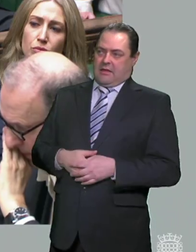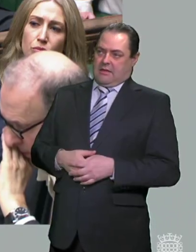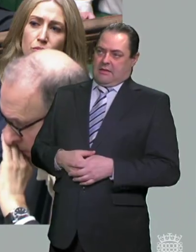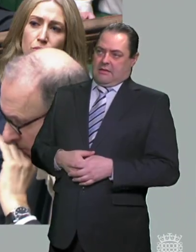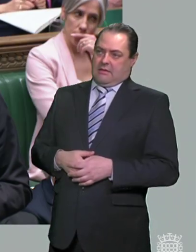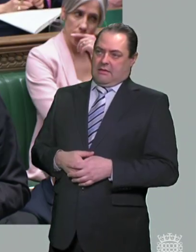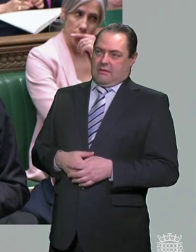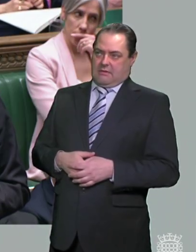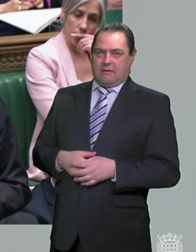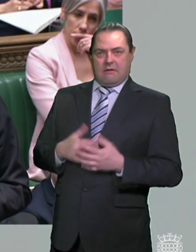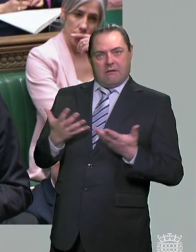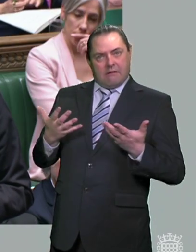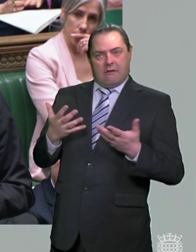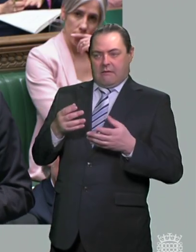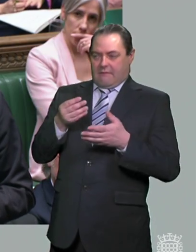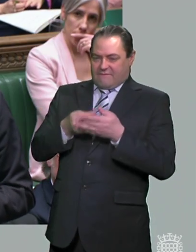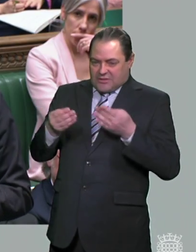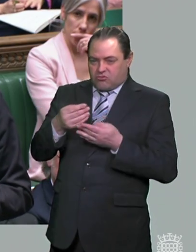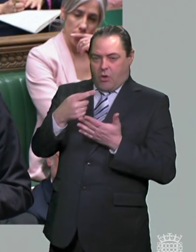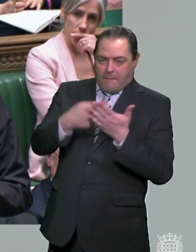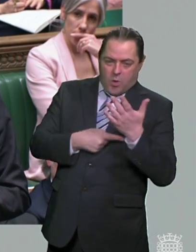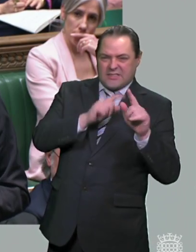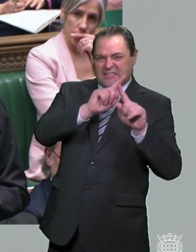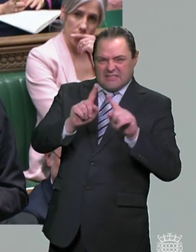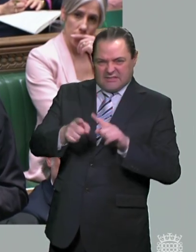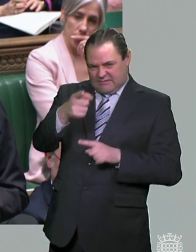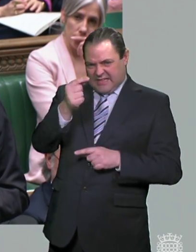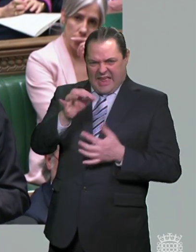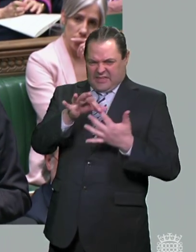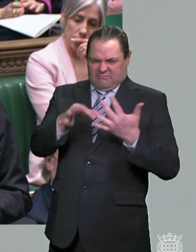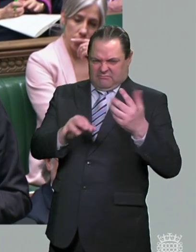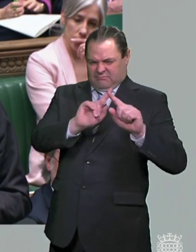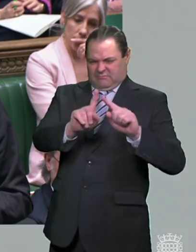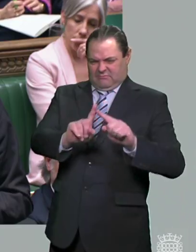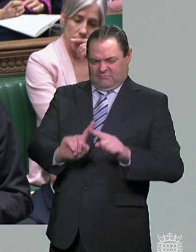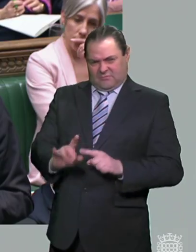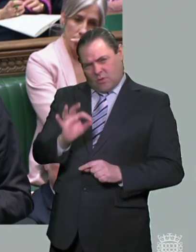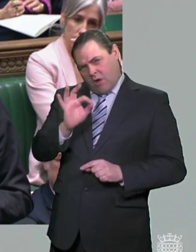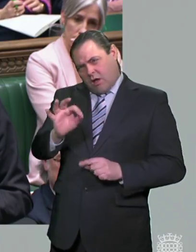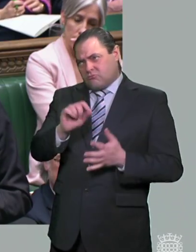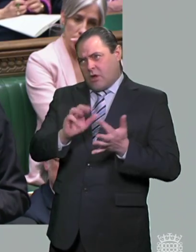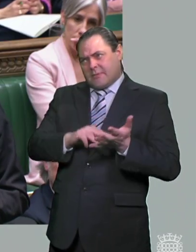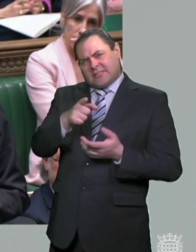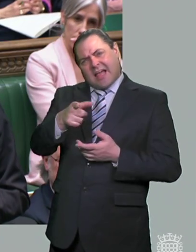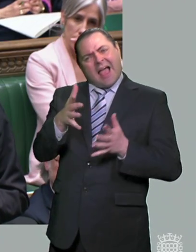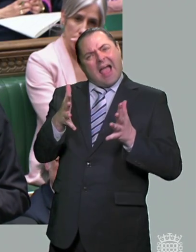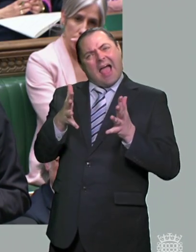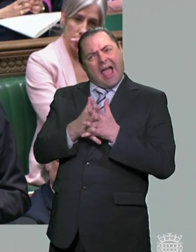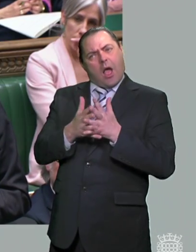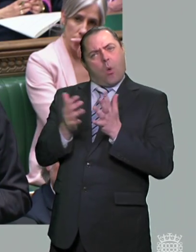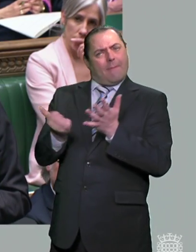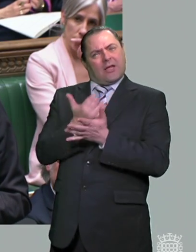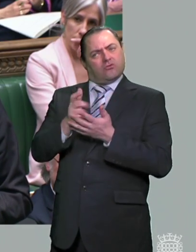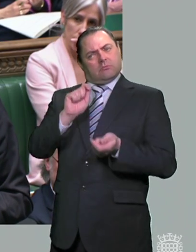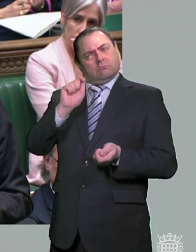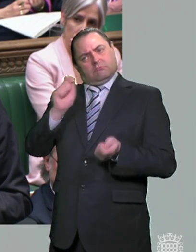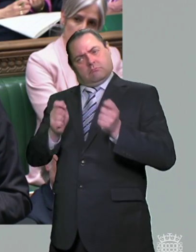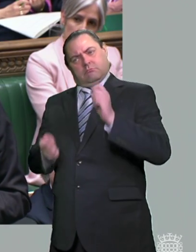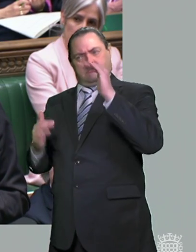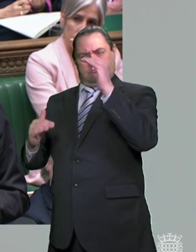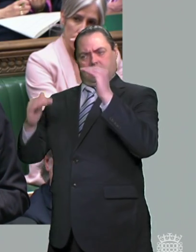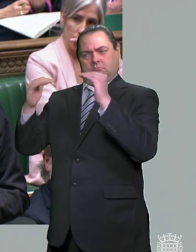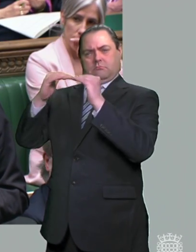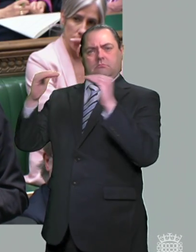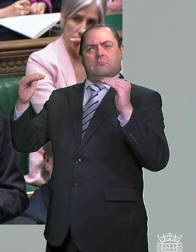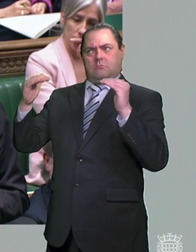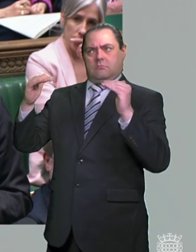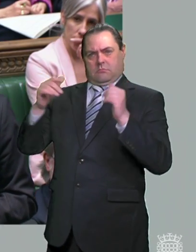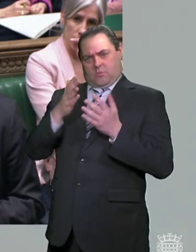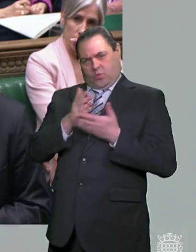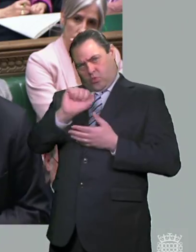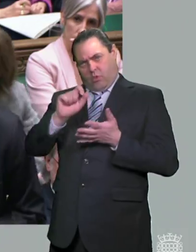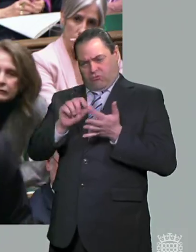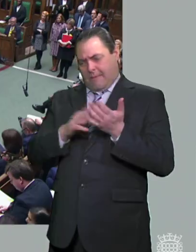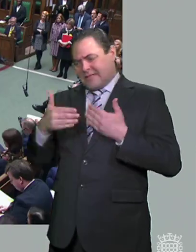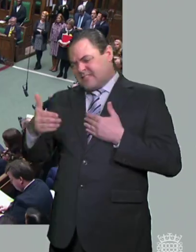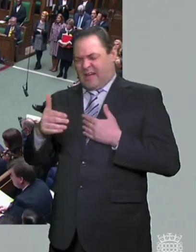With all the fiscal and social policy levers at his disposal, can the Prime Minister tell us how he is going to set a course to shut that gap, over what remains of his premiership?